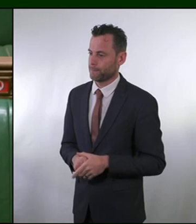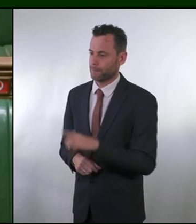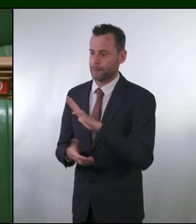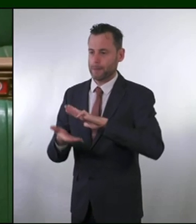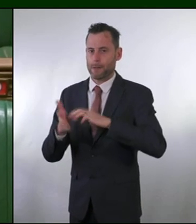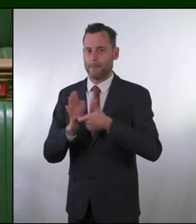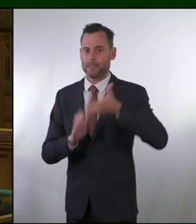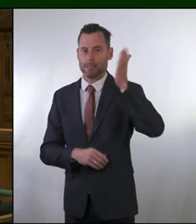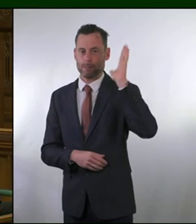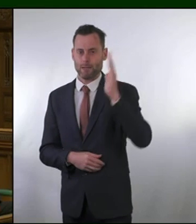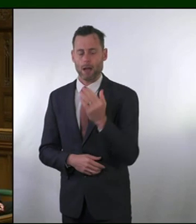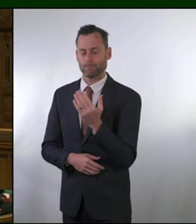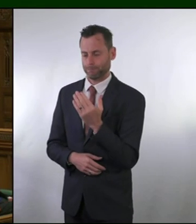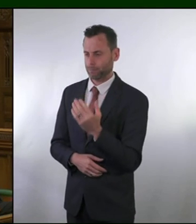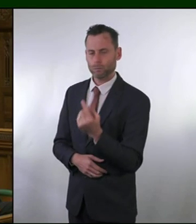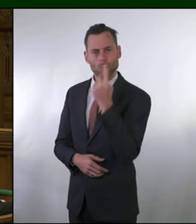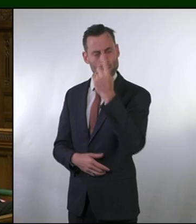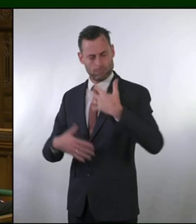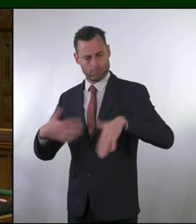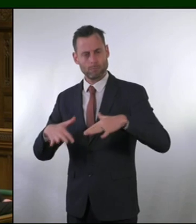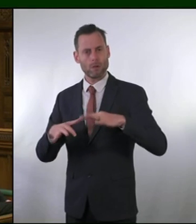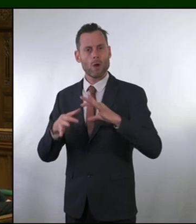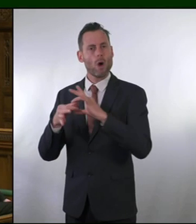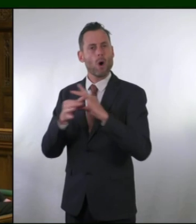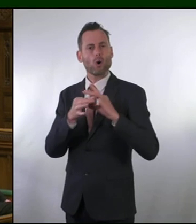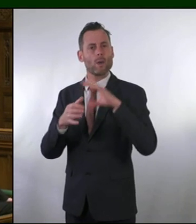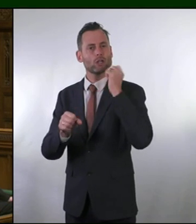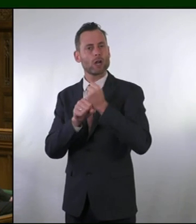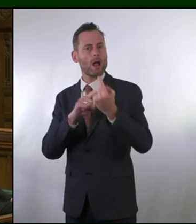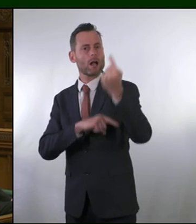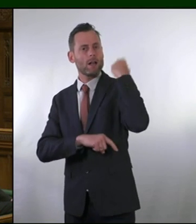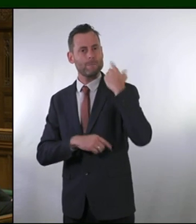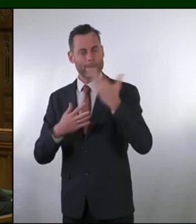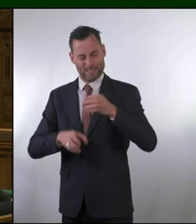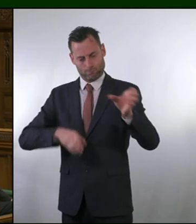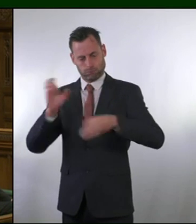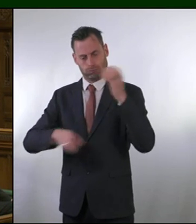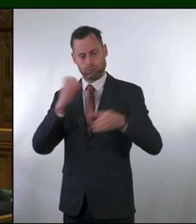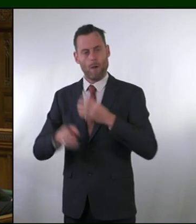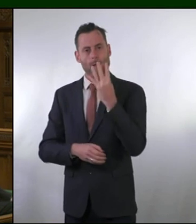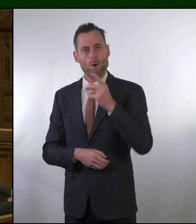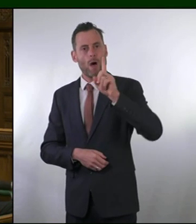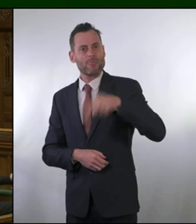One of the great unsung achievements of the coalition Government was the recruitment of 4,200 extra health visitors.